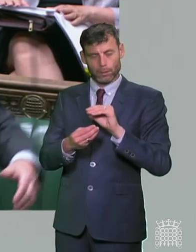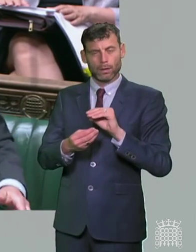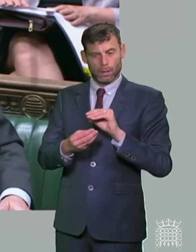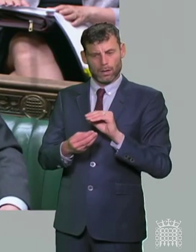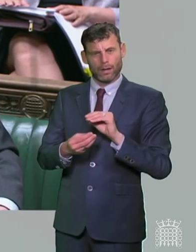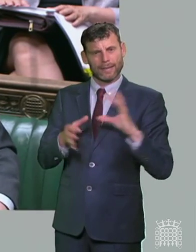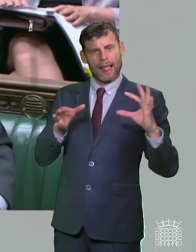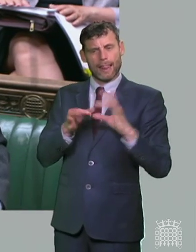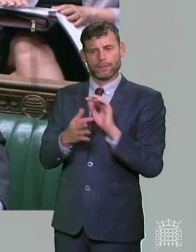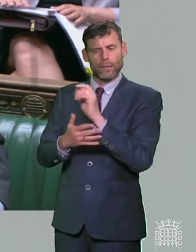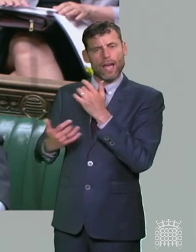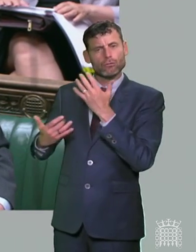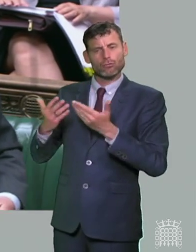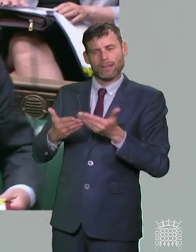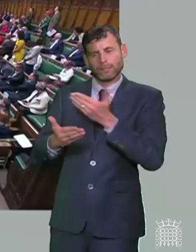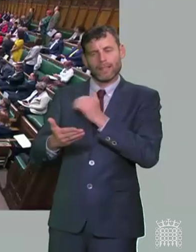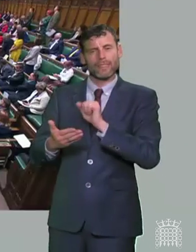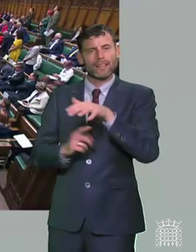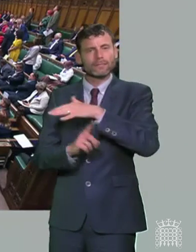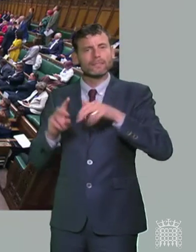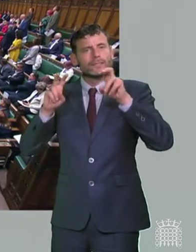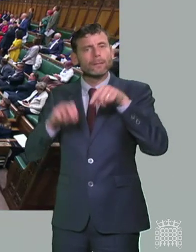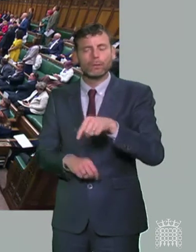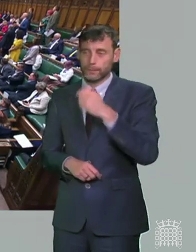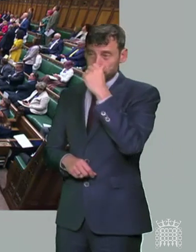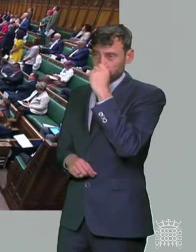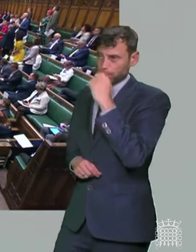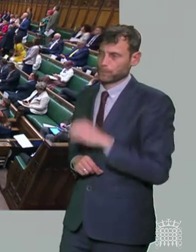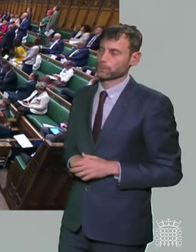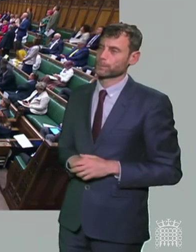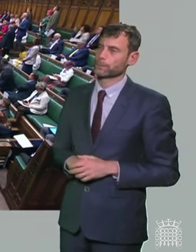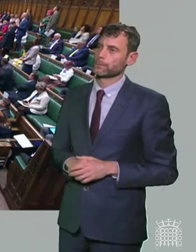I hope that is helpful to my honourable Friend.